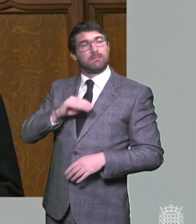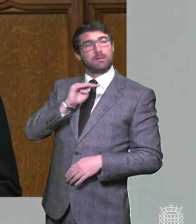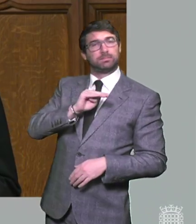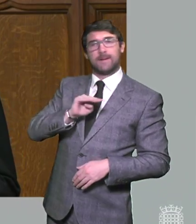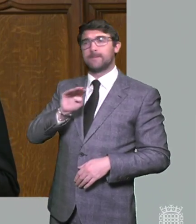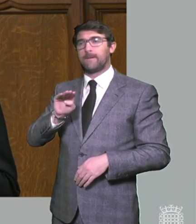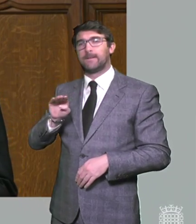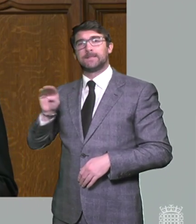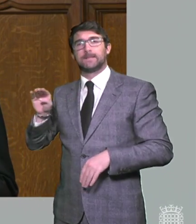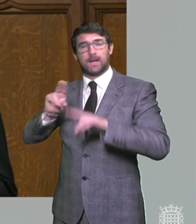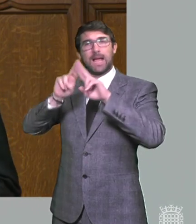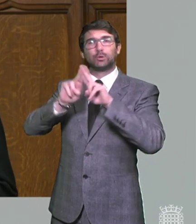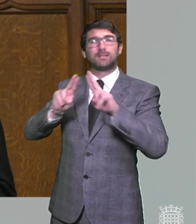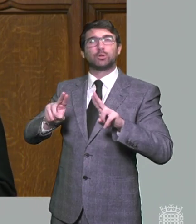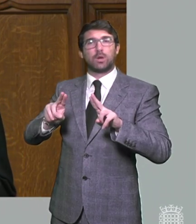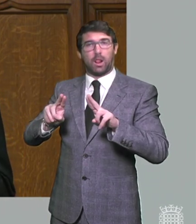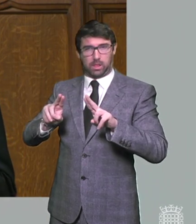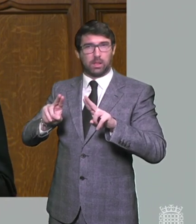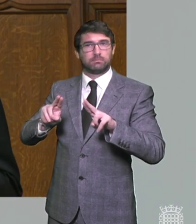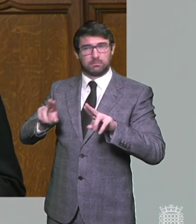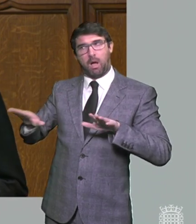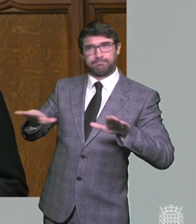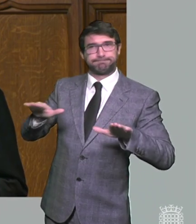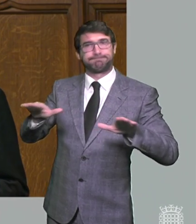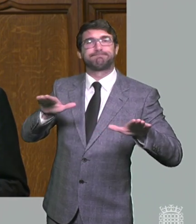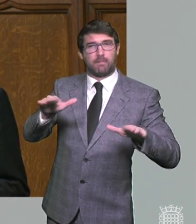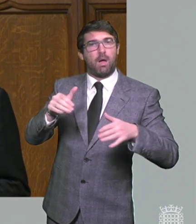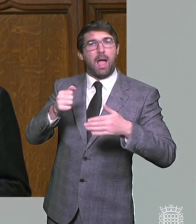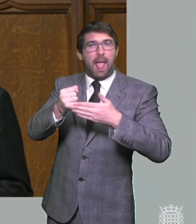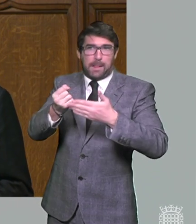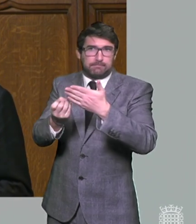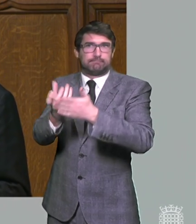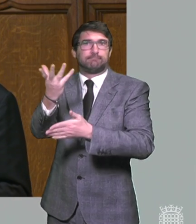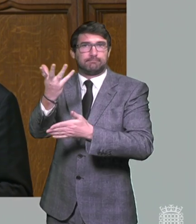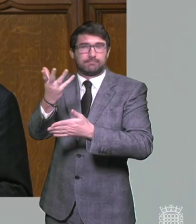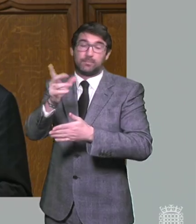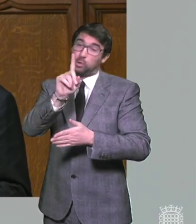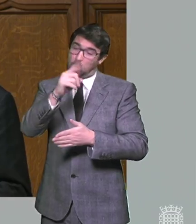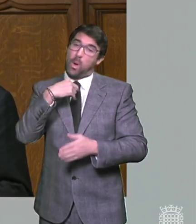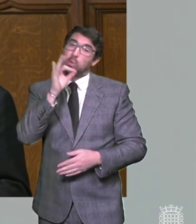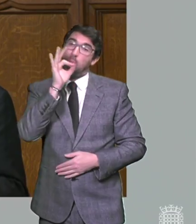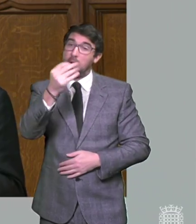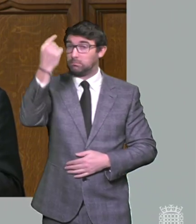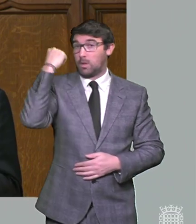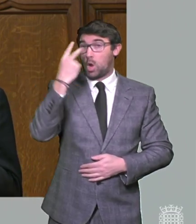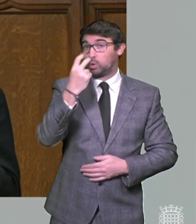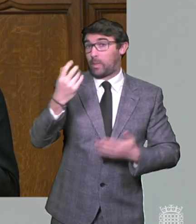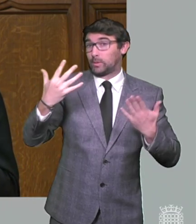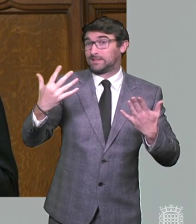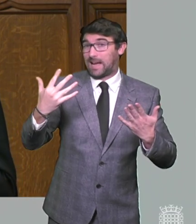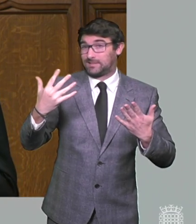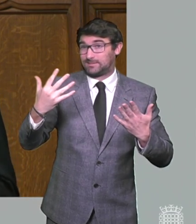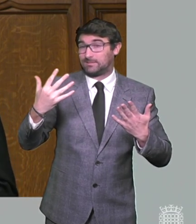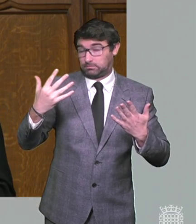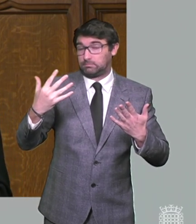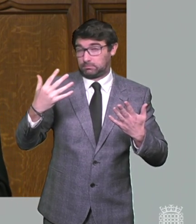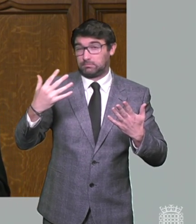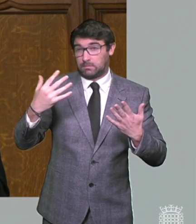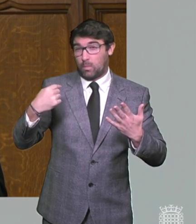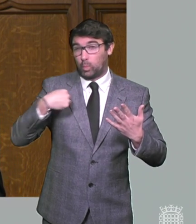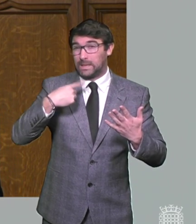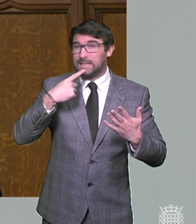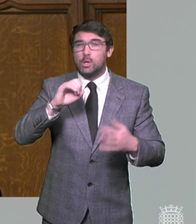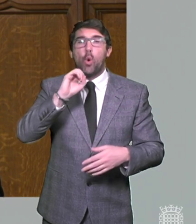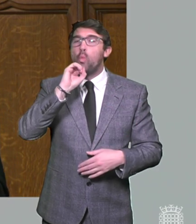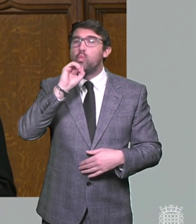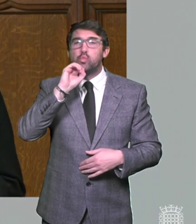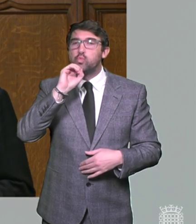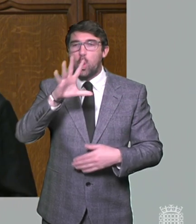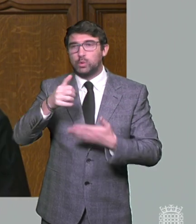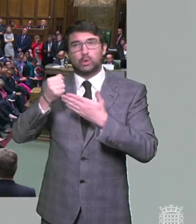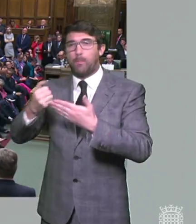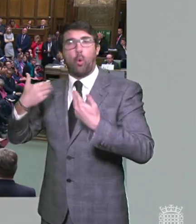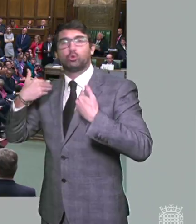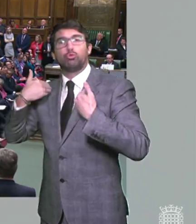Will she confirm today the promise we both made in 2010, when the Conservative Government first came into office, that she will not balance the books on the backs of the poorest people in the world?